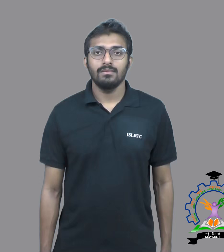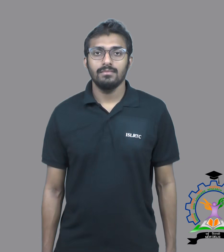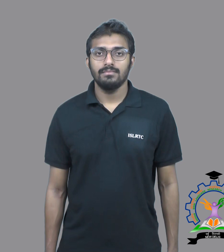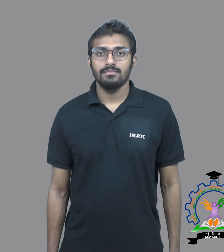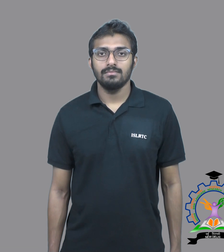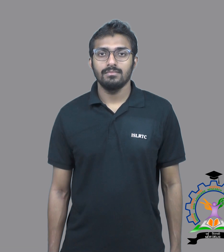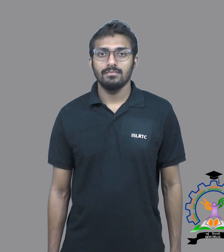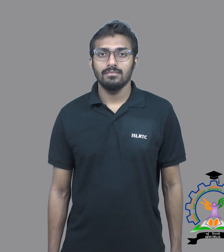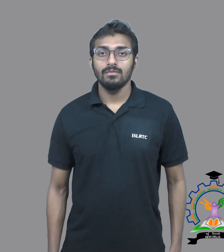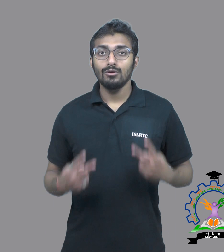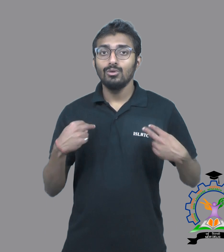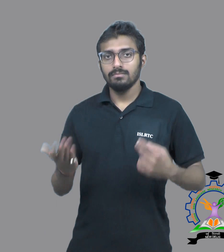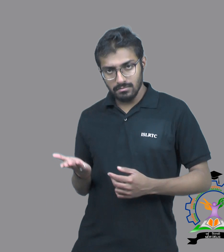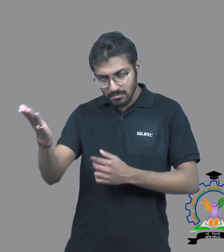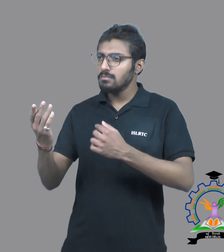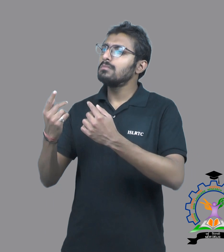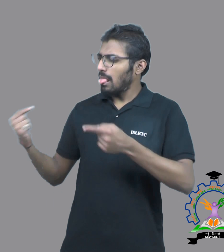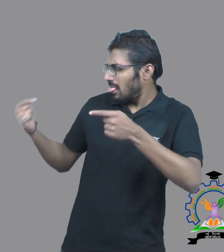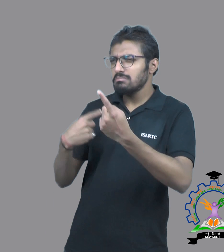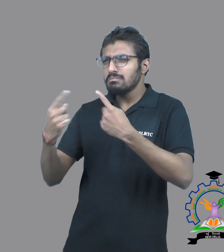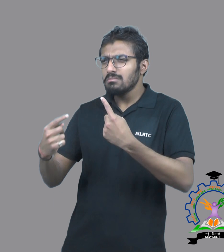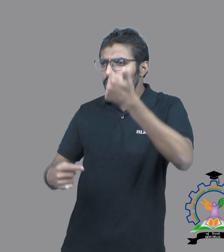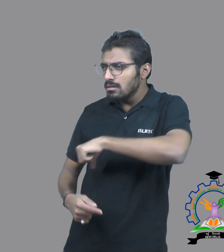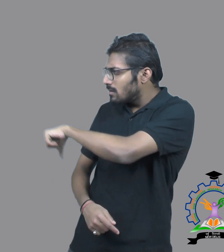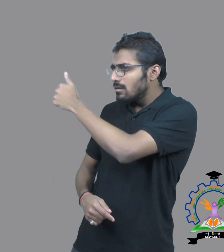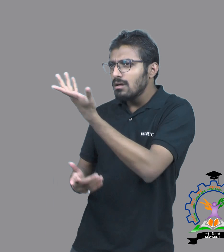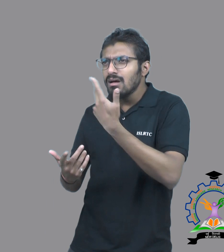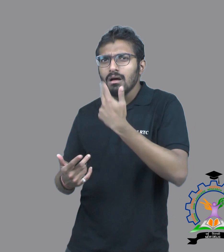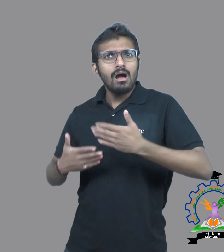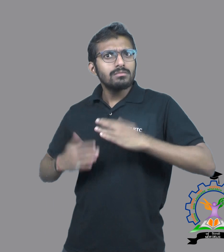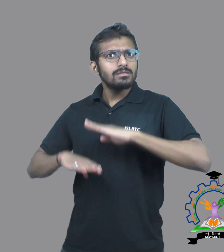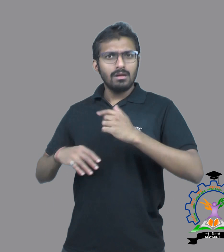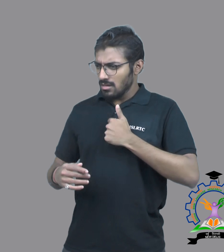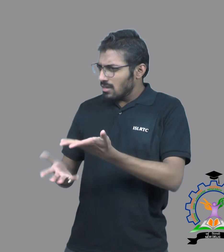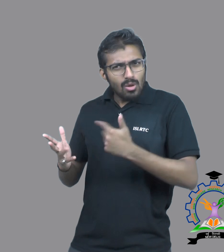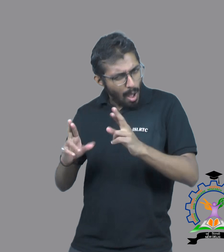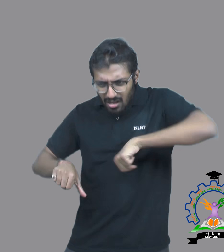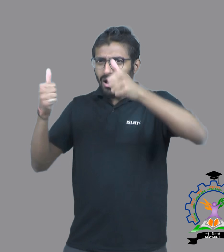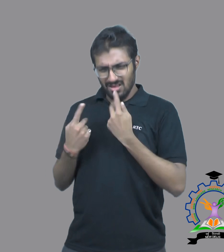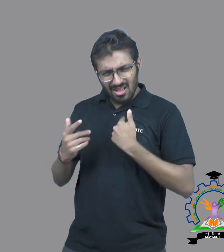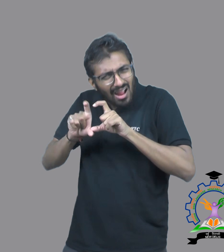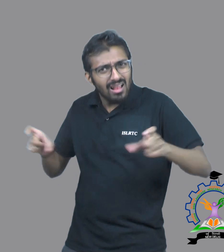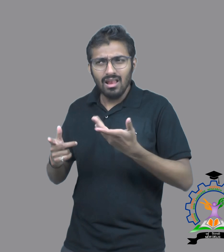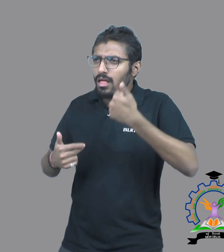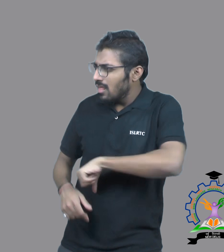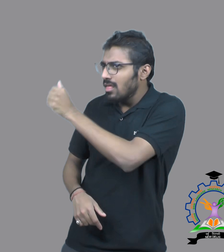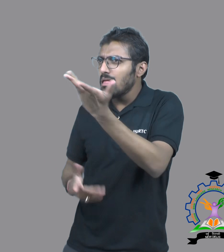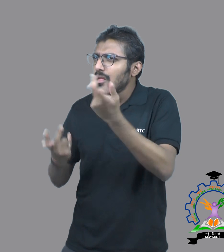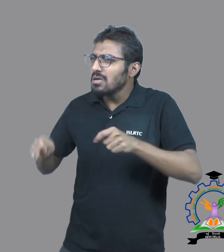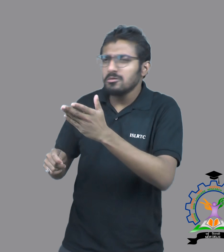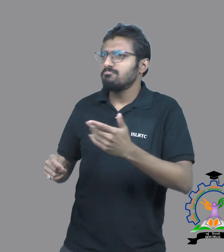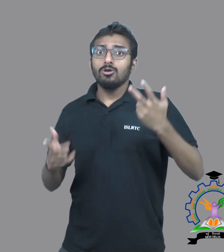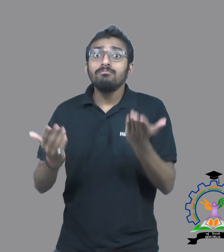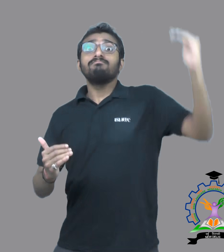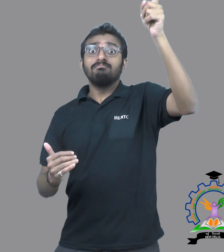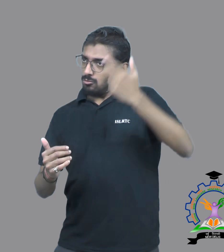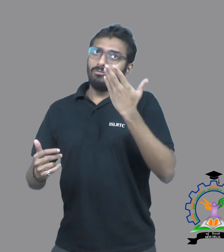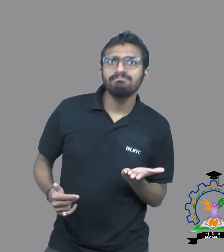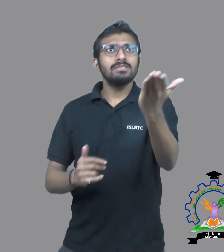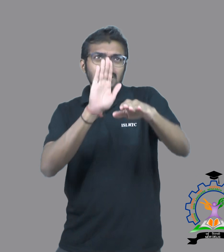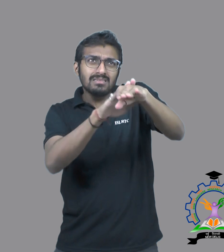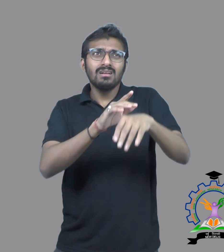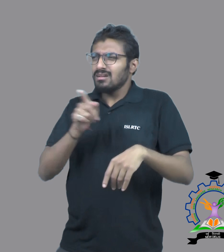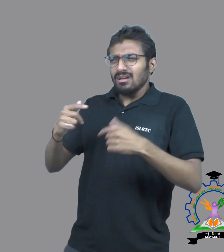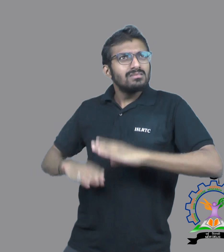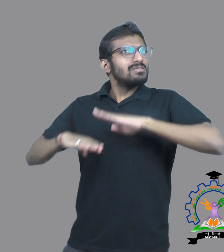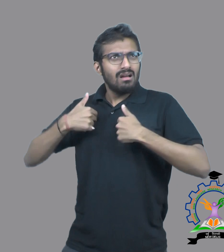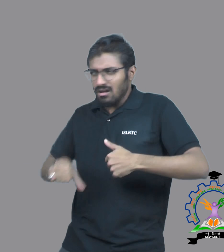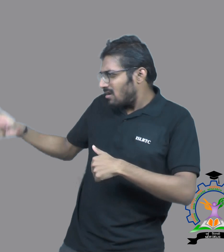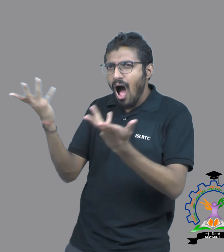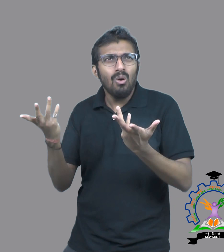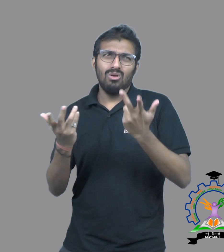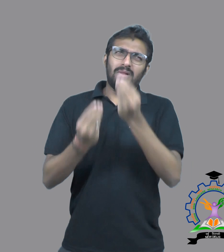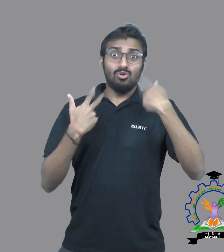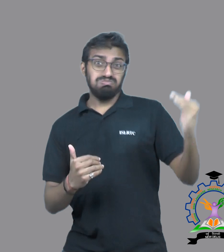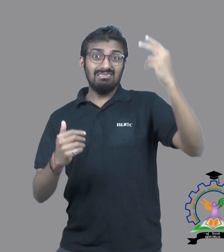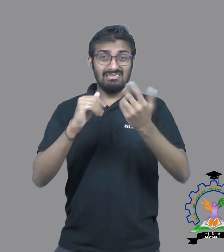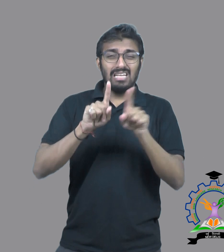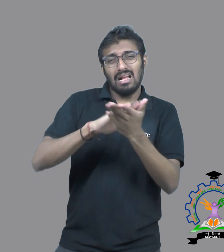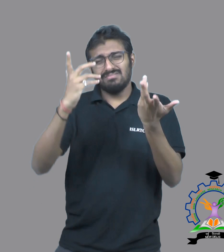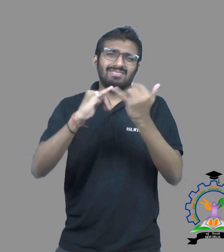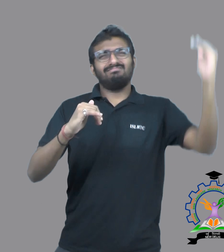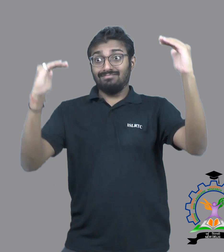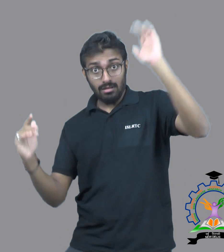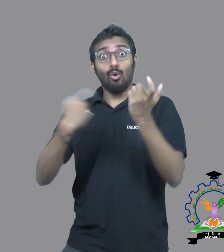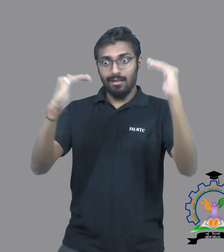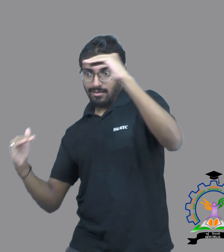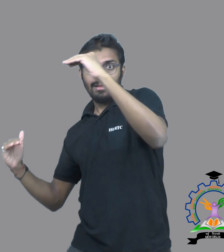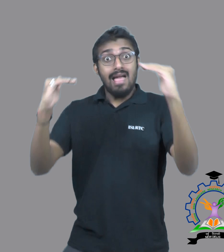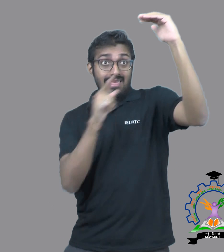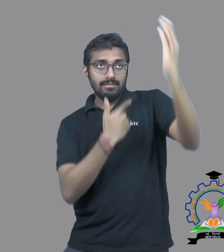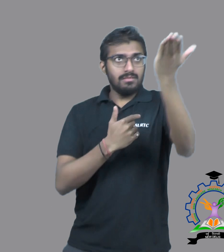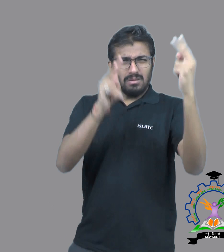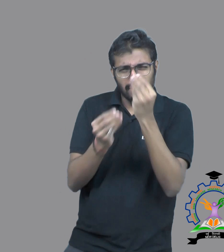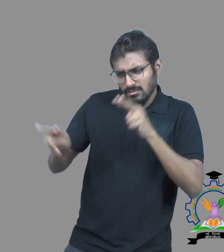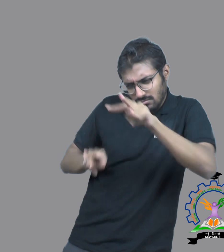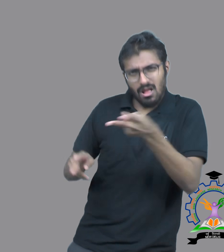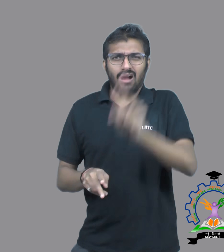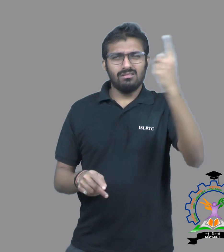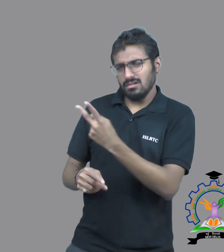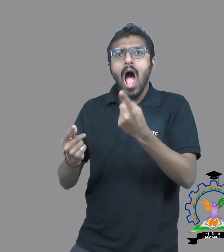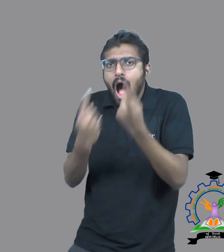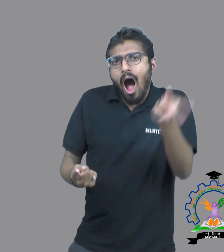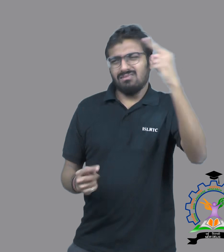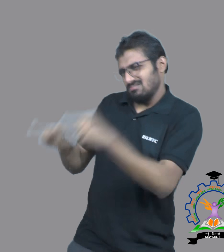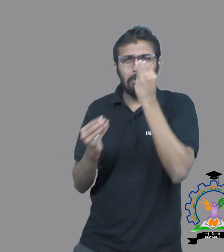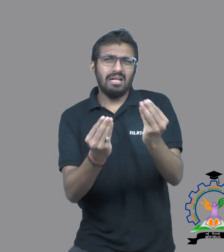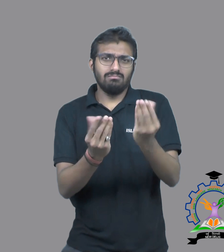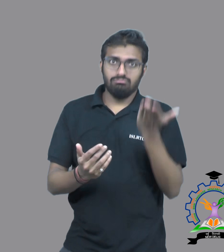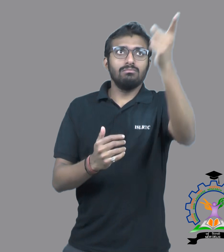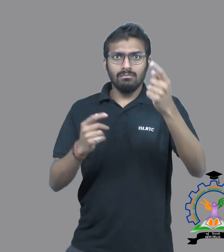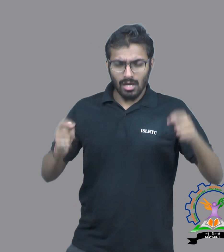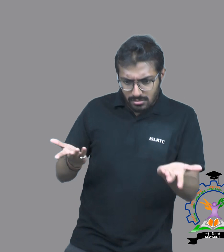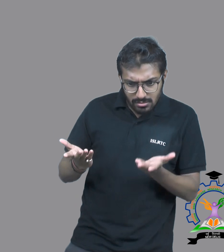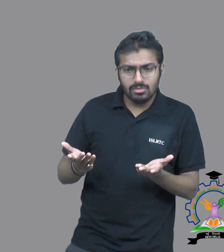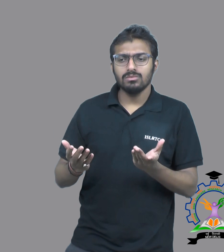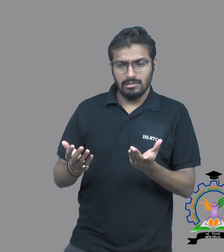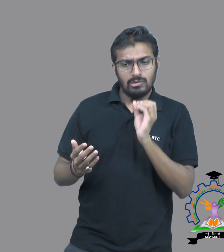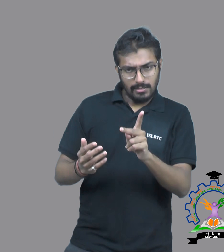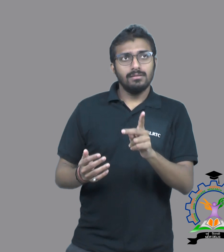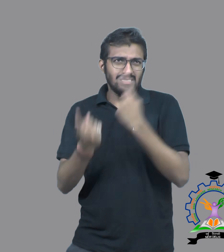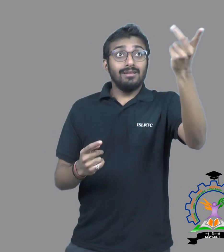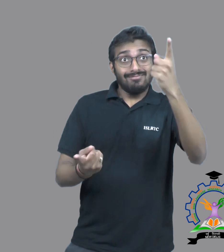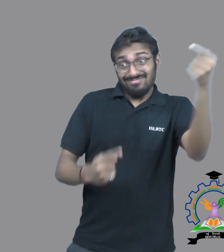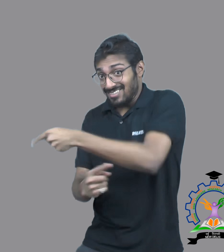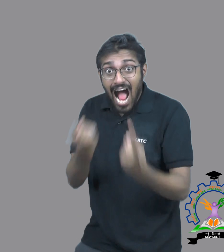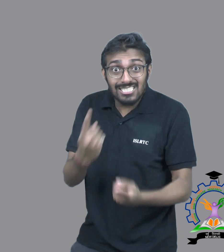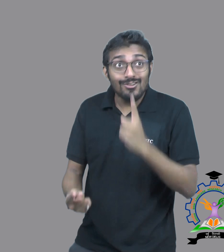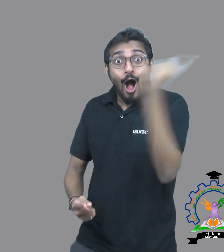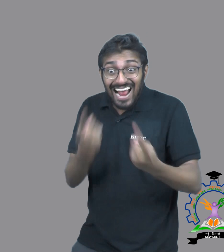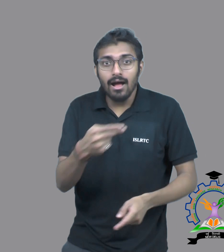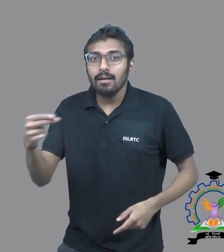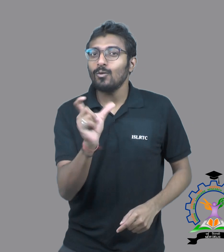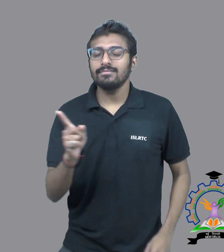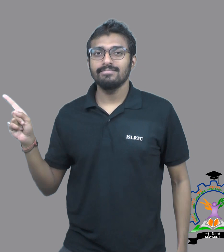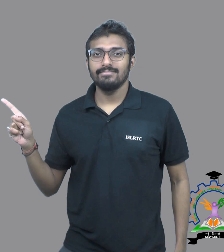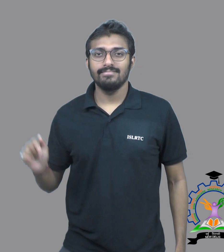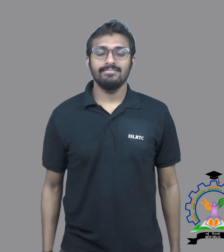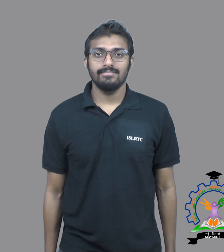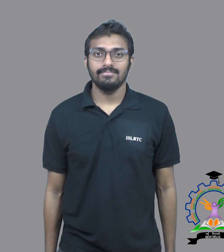Certiorari